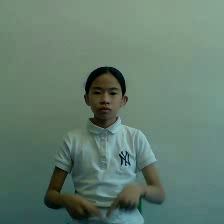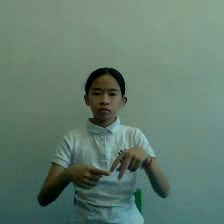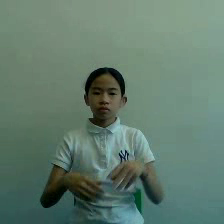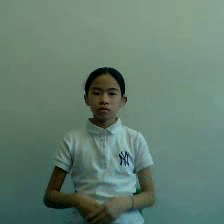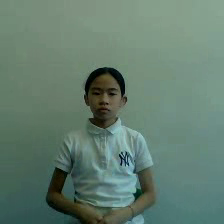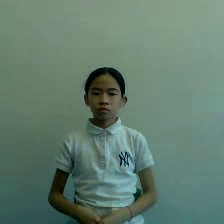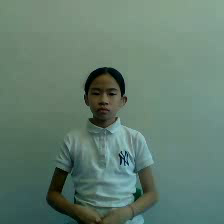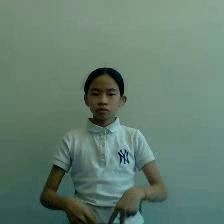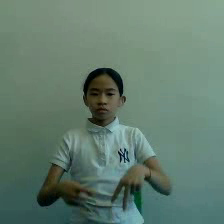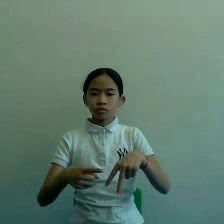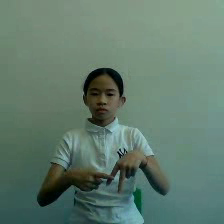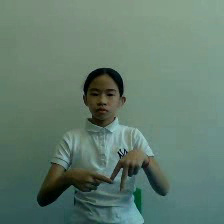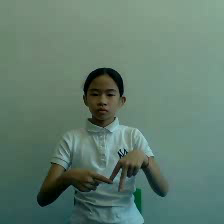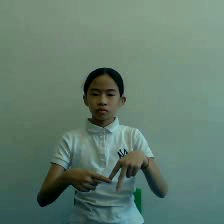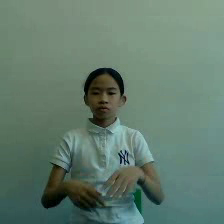Chân